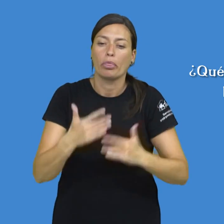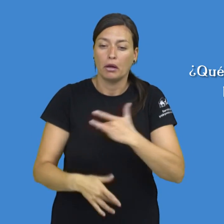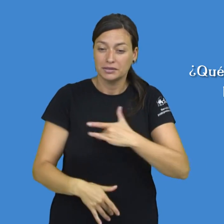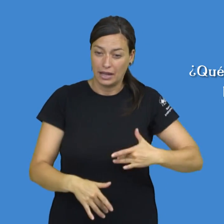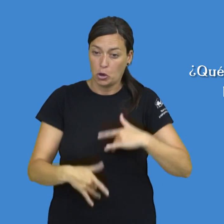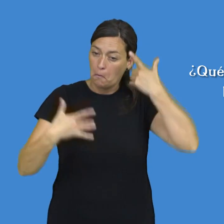síntoma